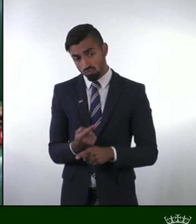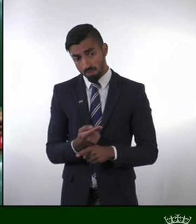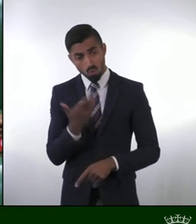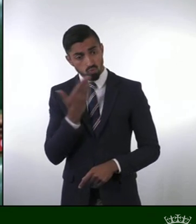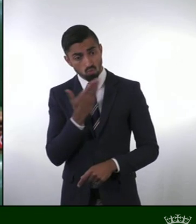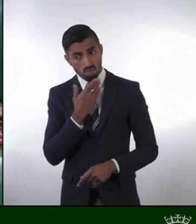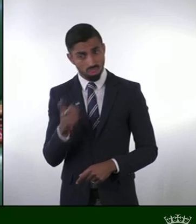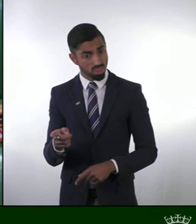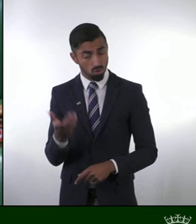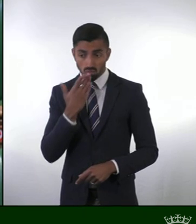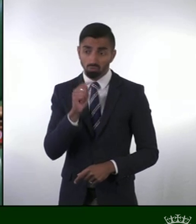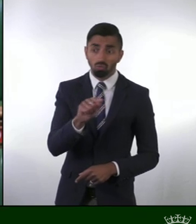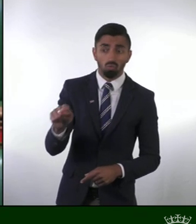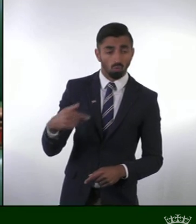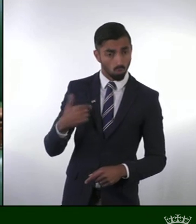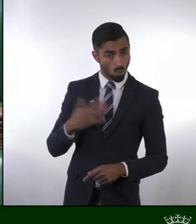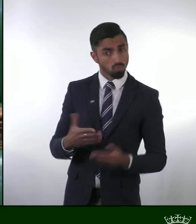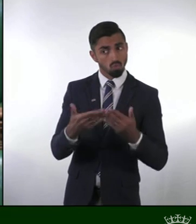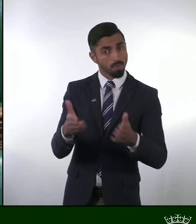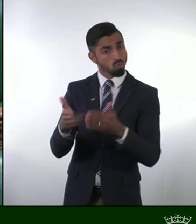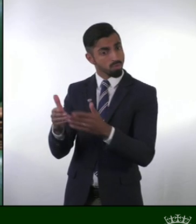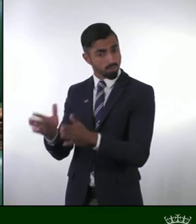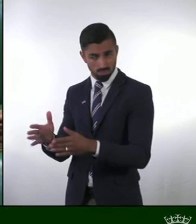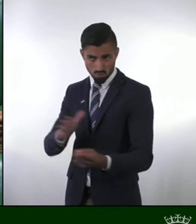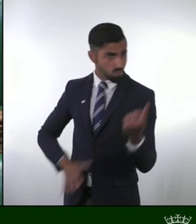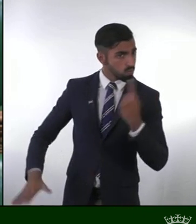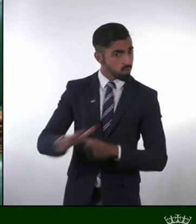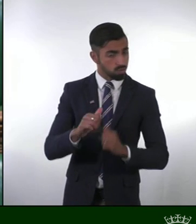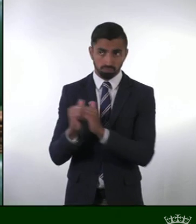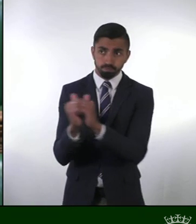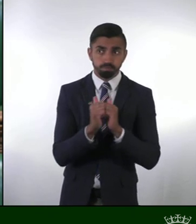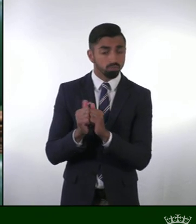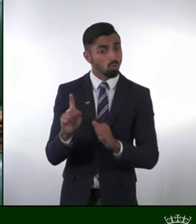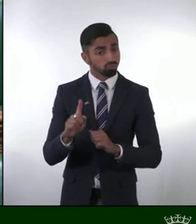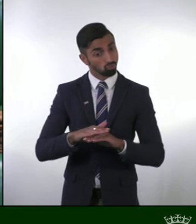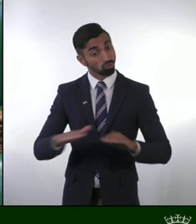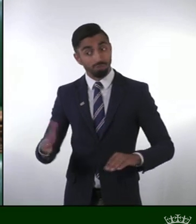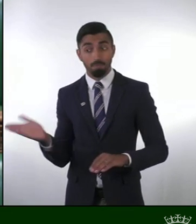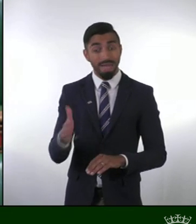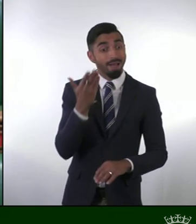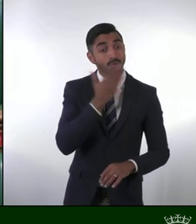We all want as many children as possible back at school as soon as it is possible and as soon as it is safe.